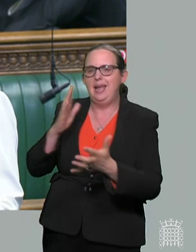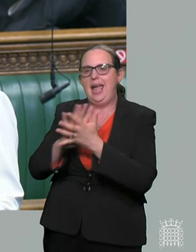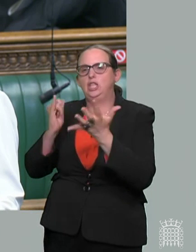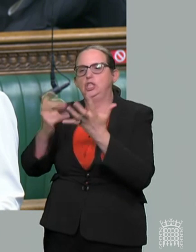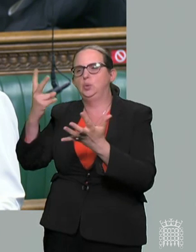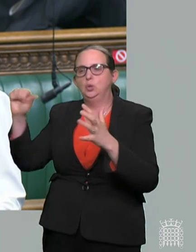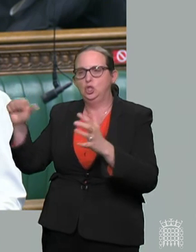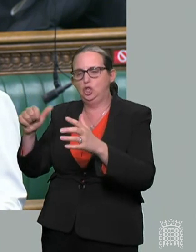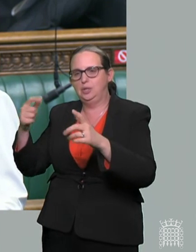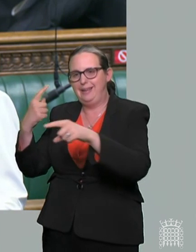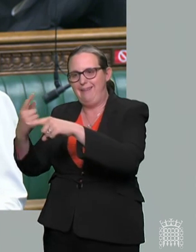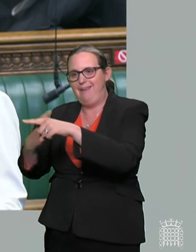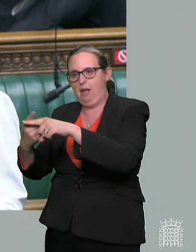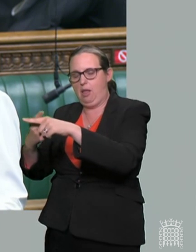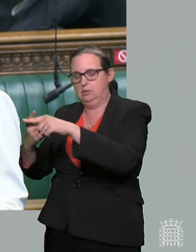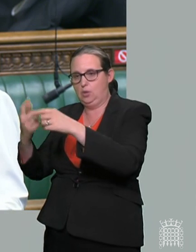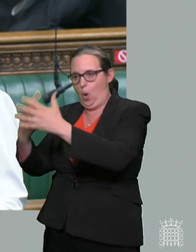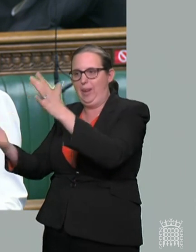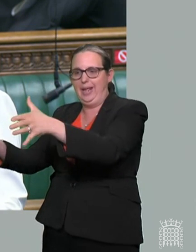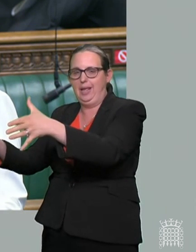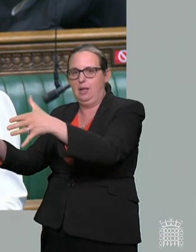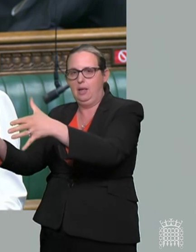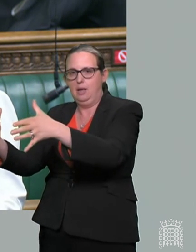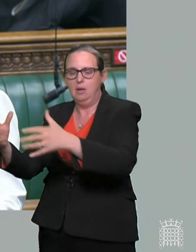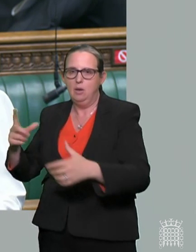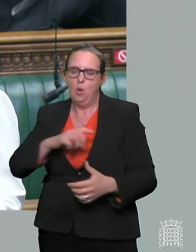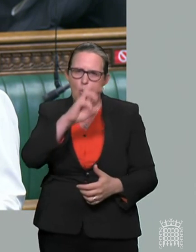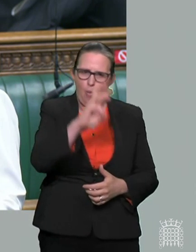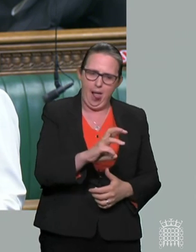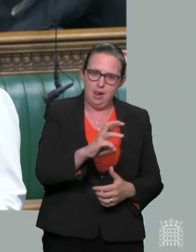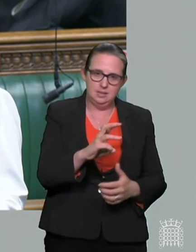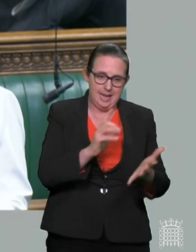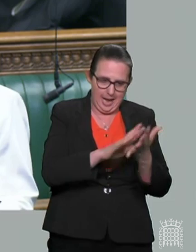Not a single inch of track will be in Wales, but we are footing the bill.